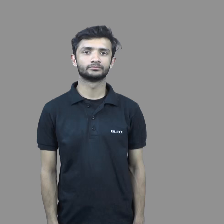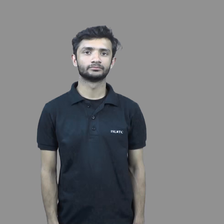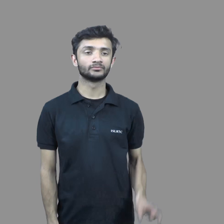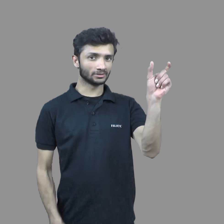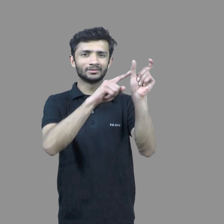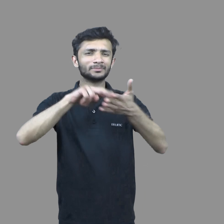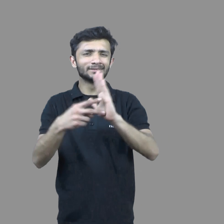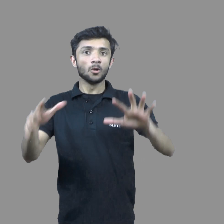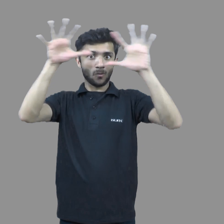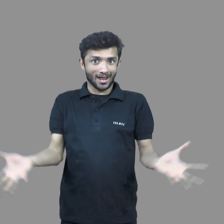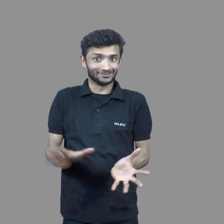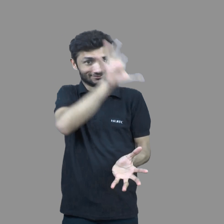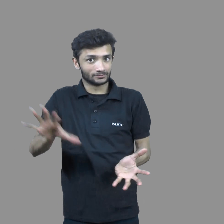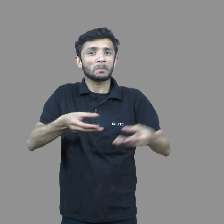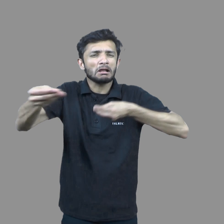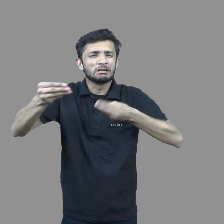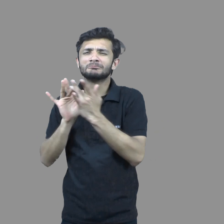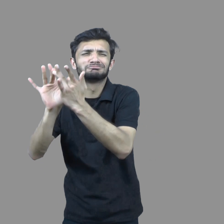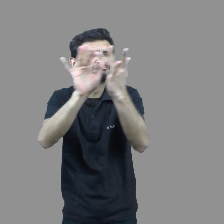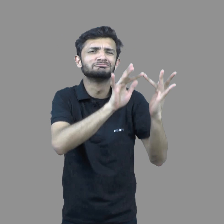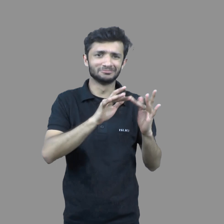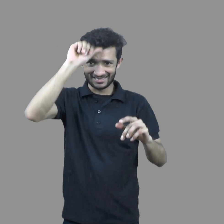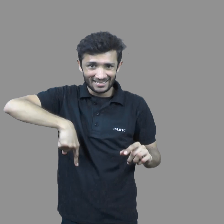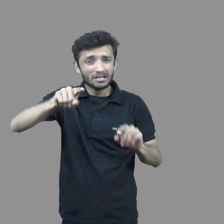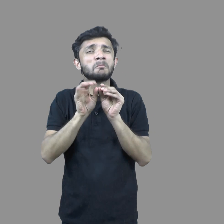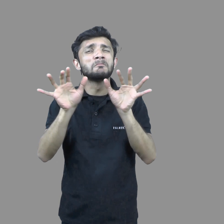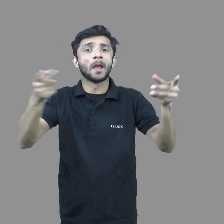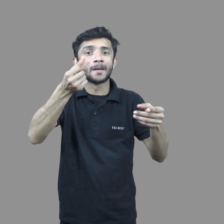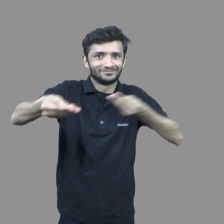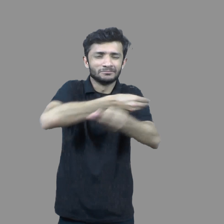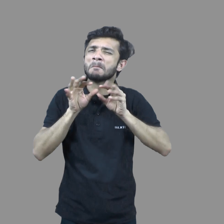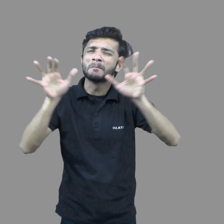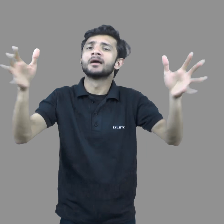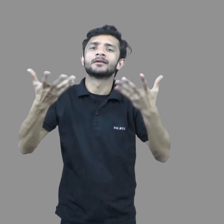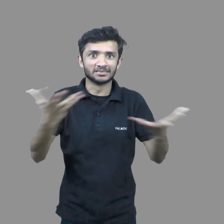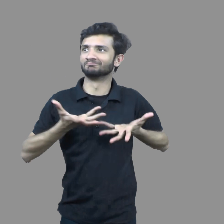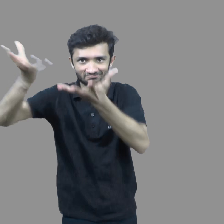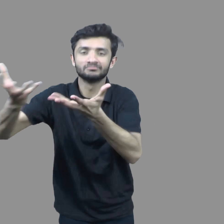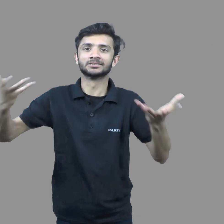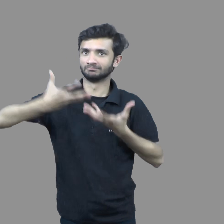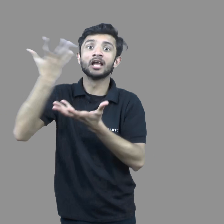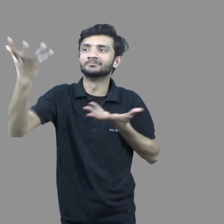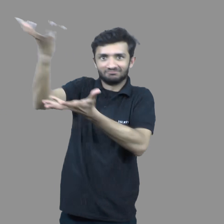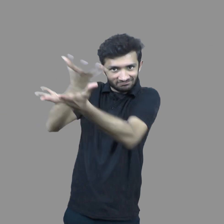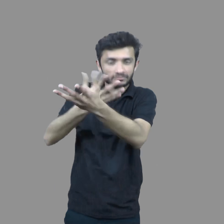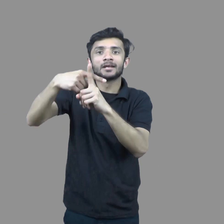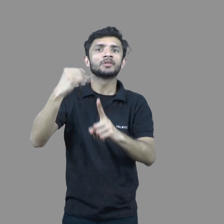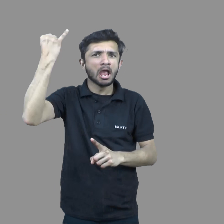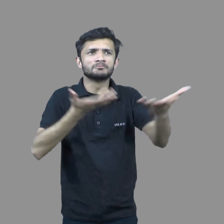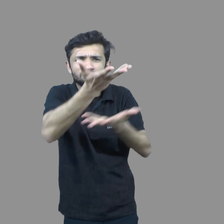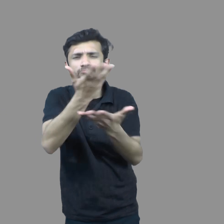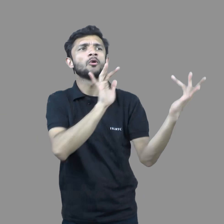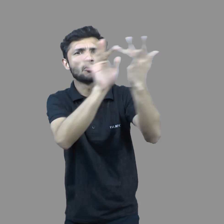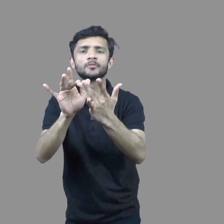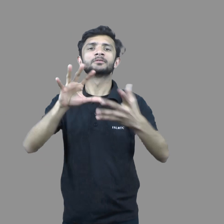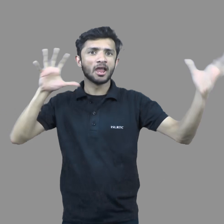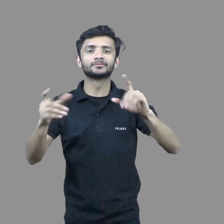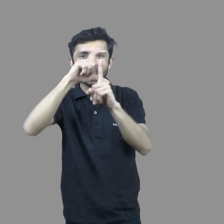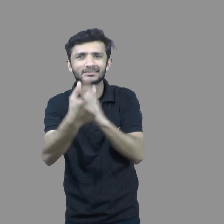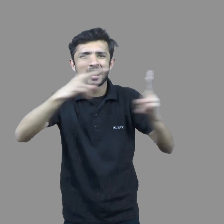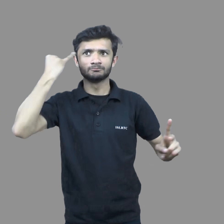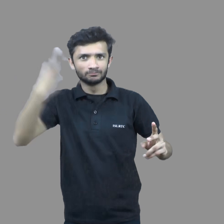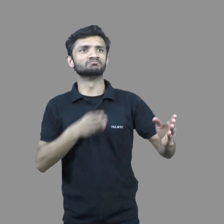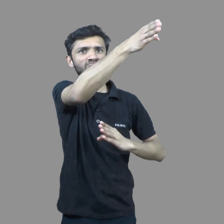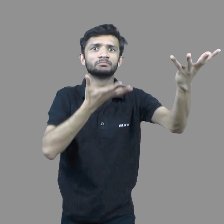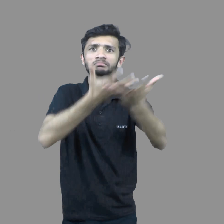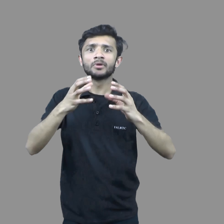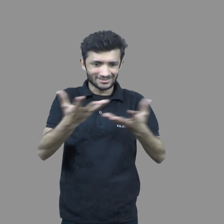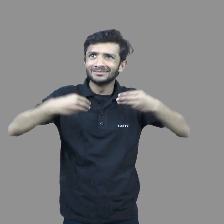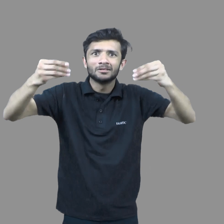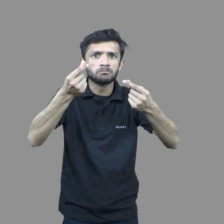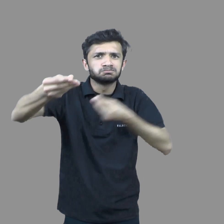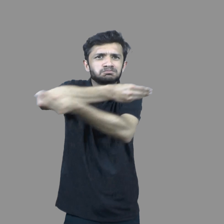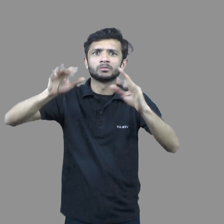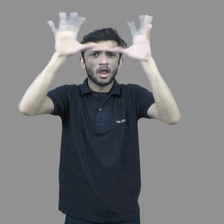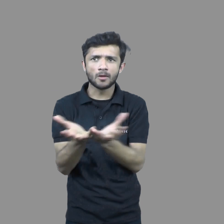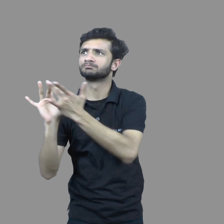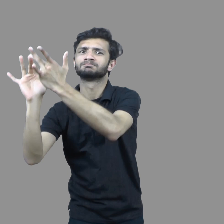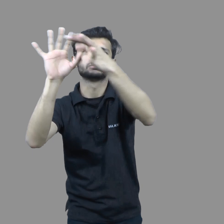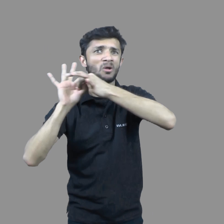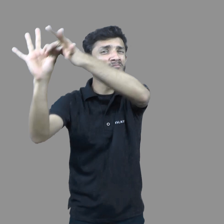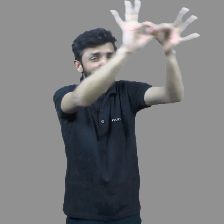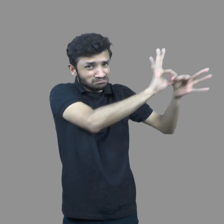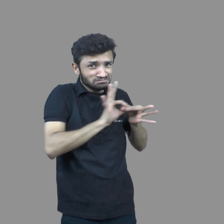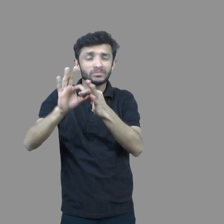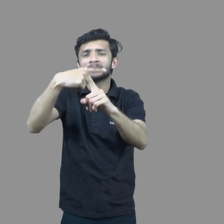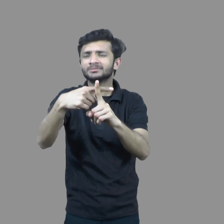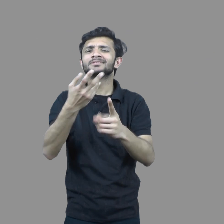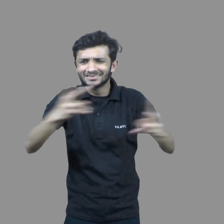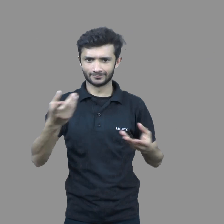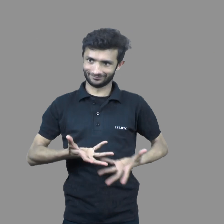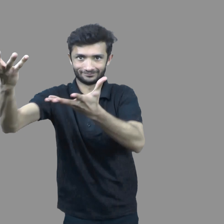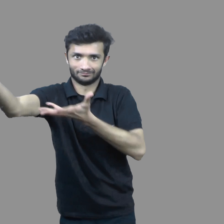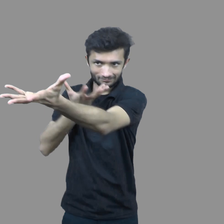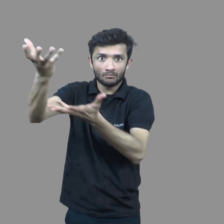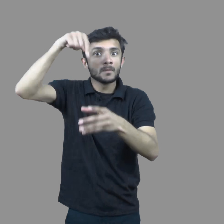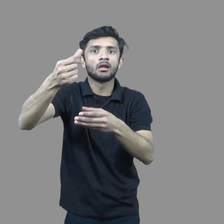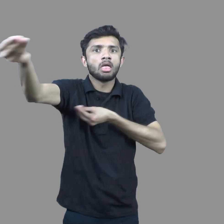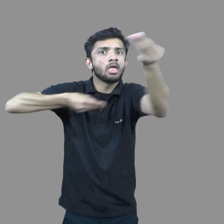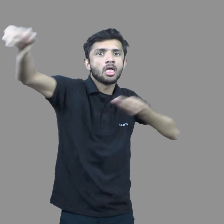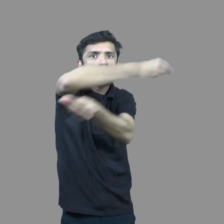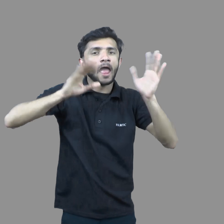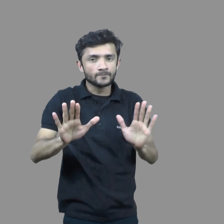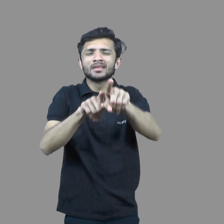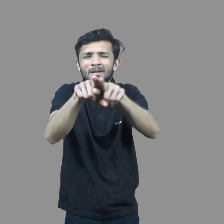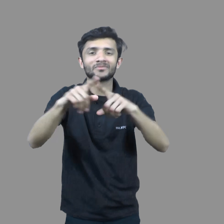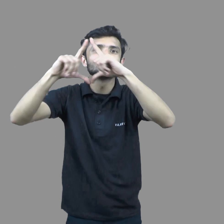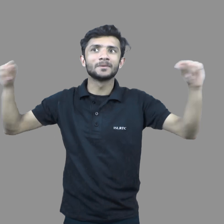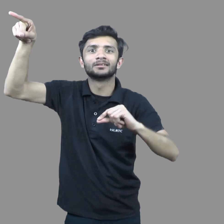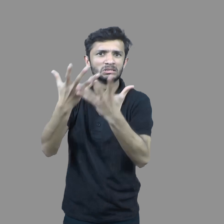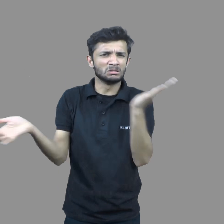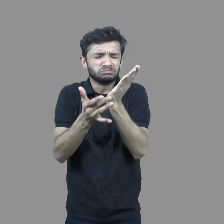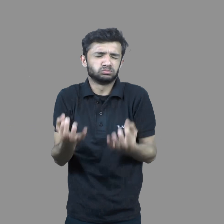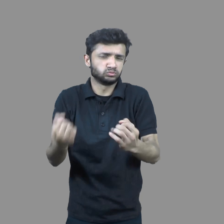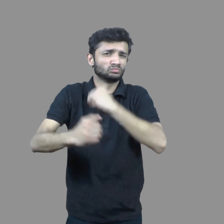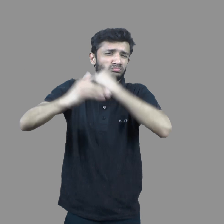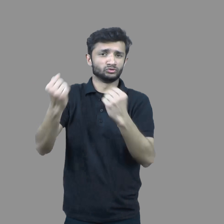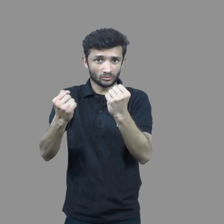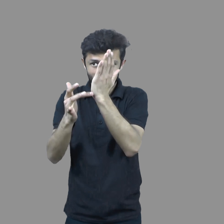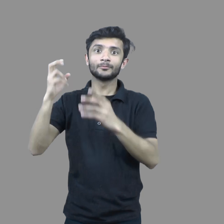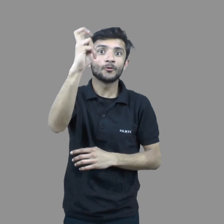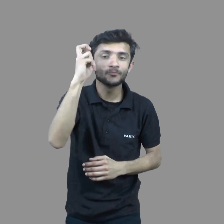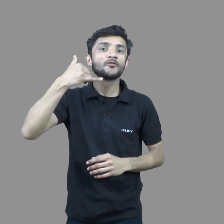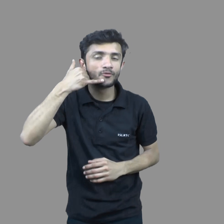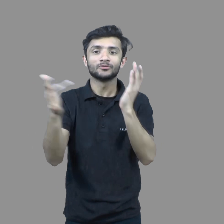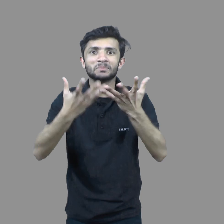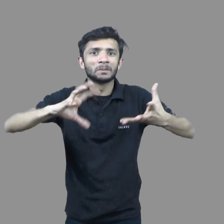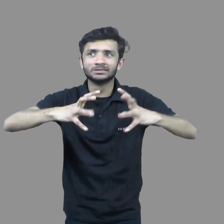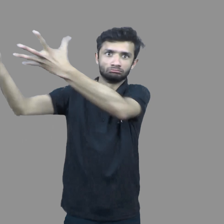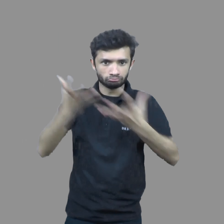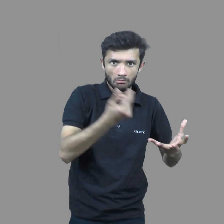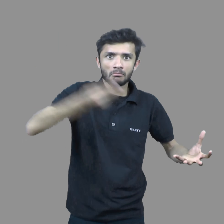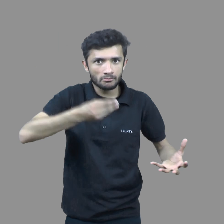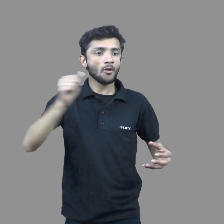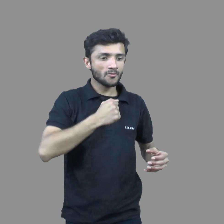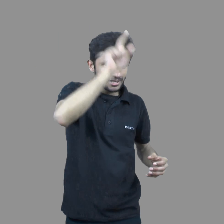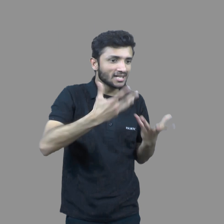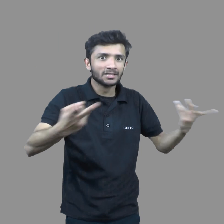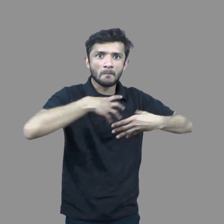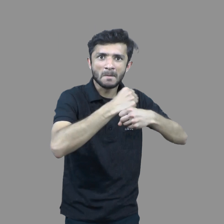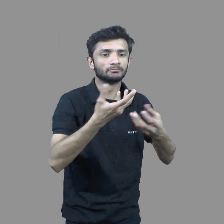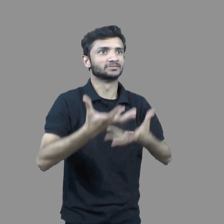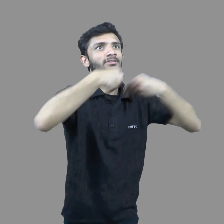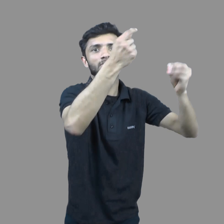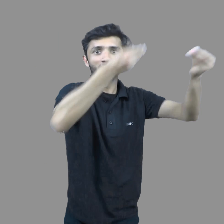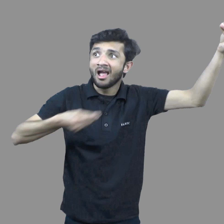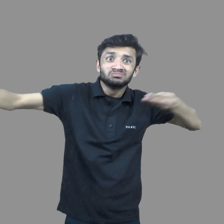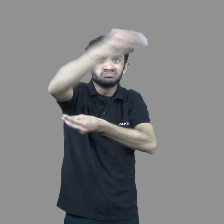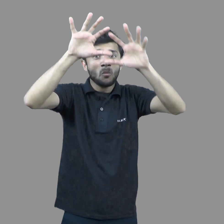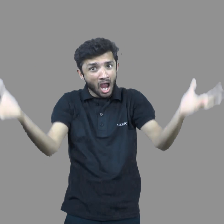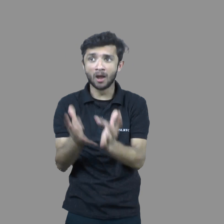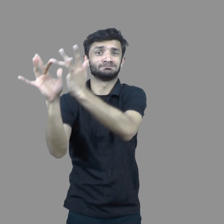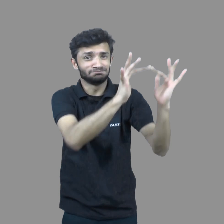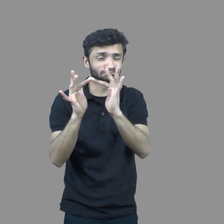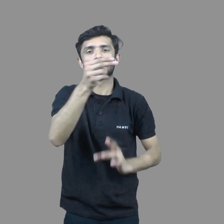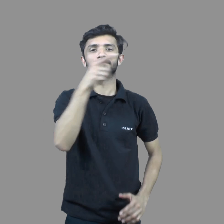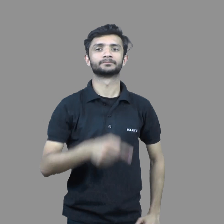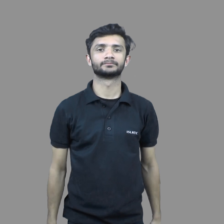Globalisation